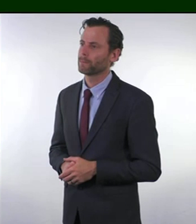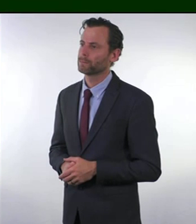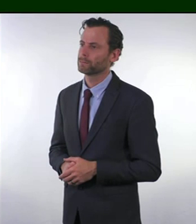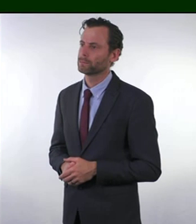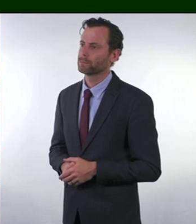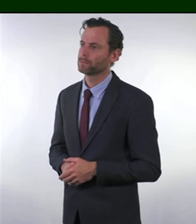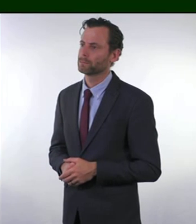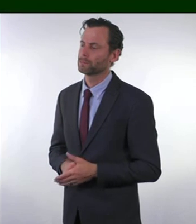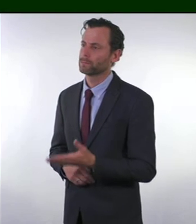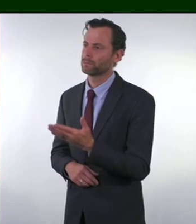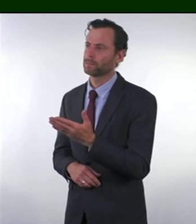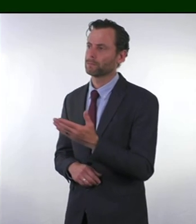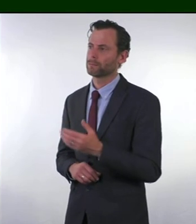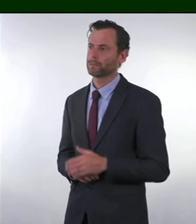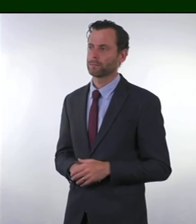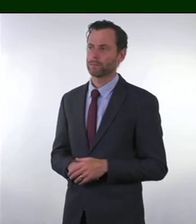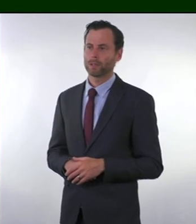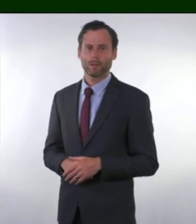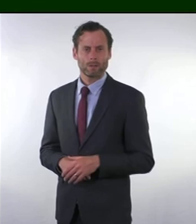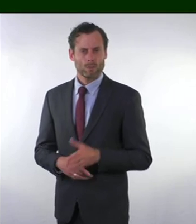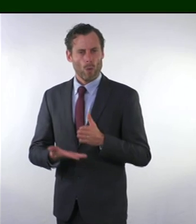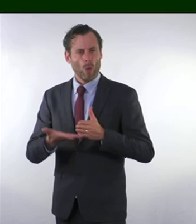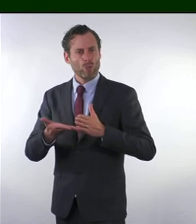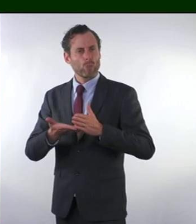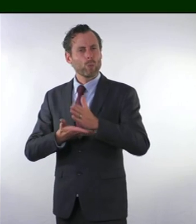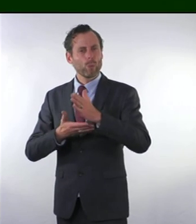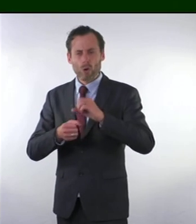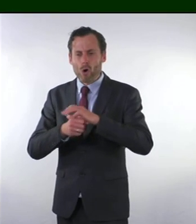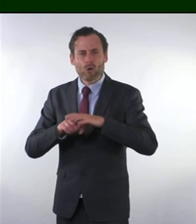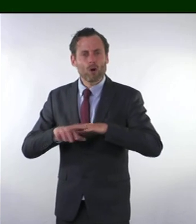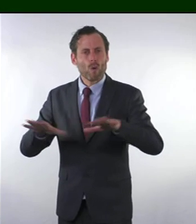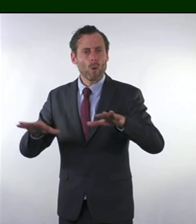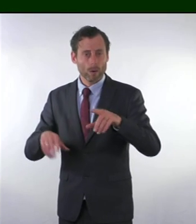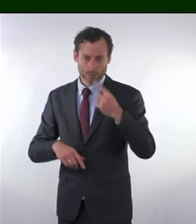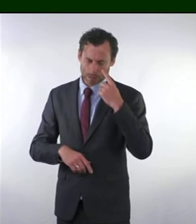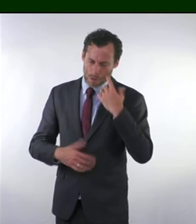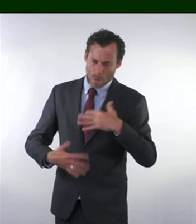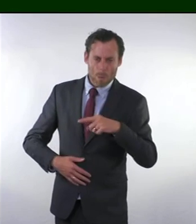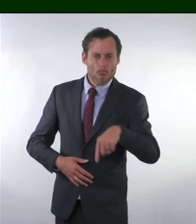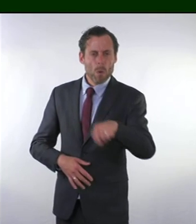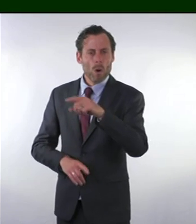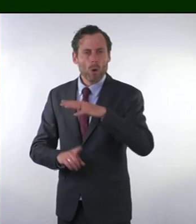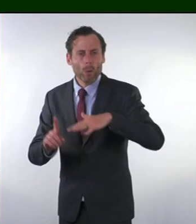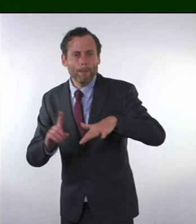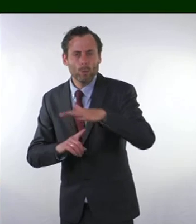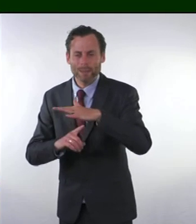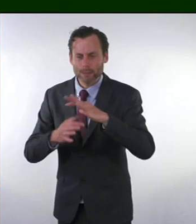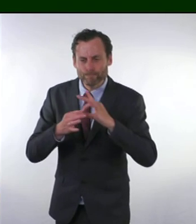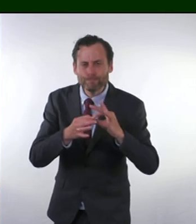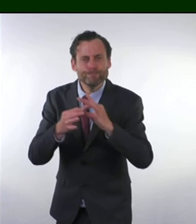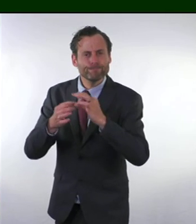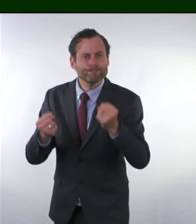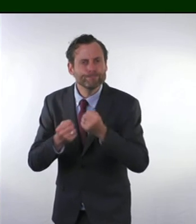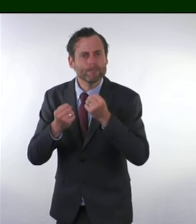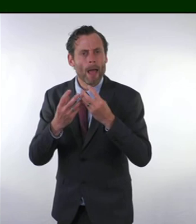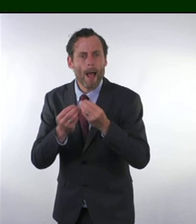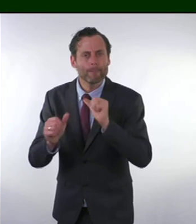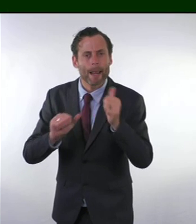We have seen the most amazing upsurge in community spirit in this country, with millions of people coming together to support their neighbours.